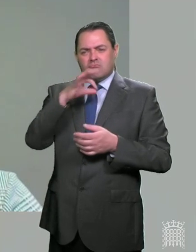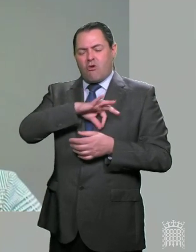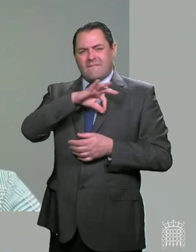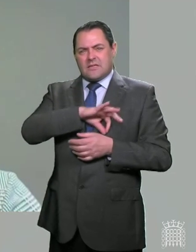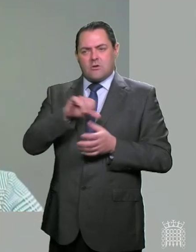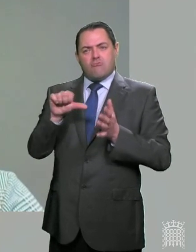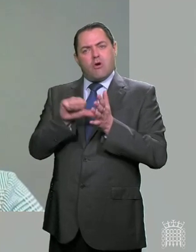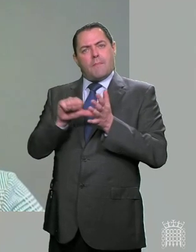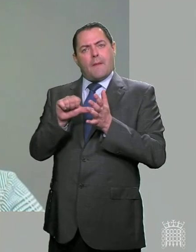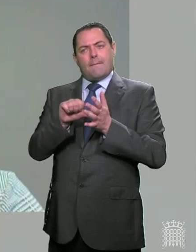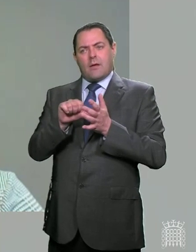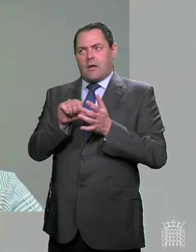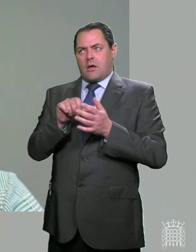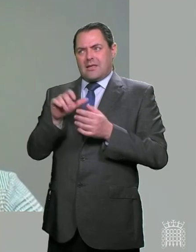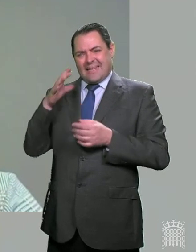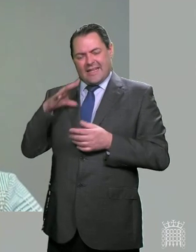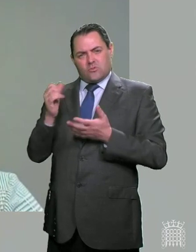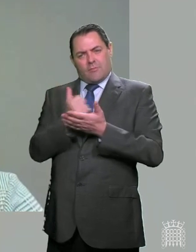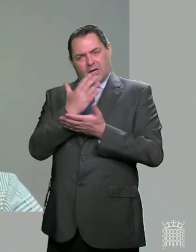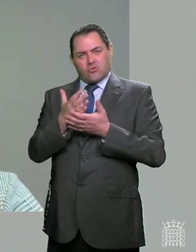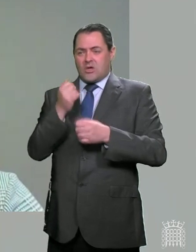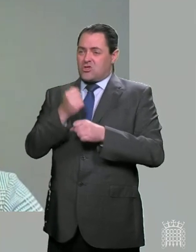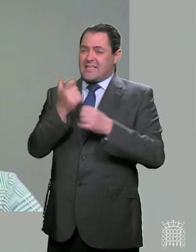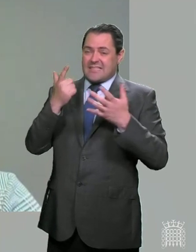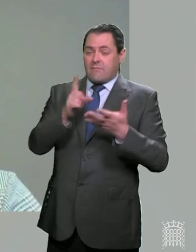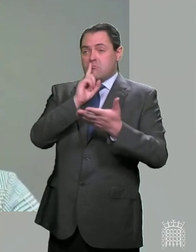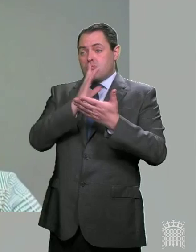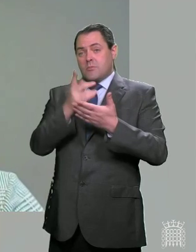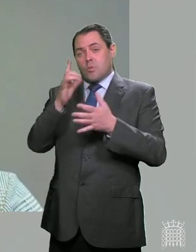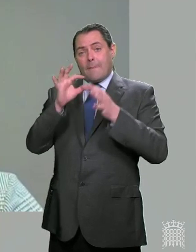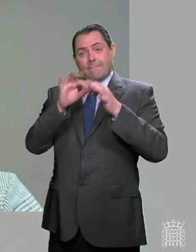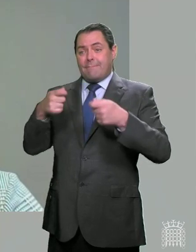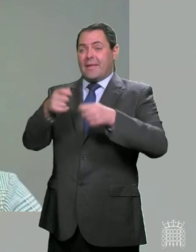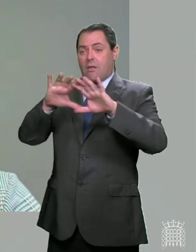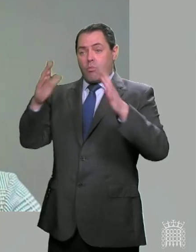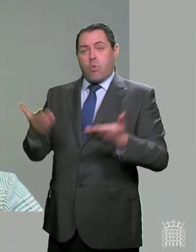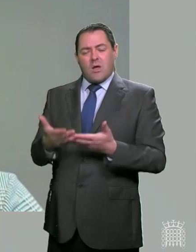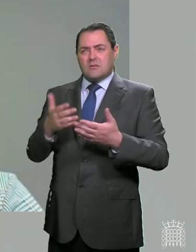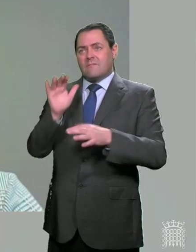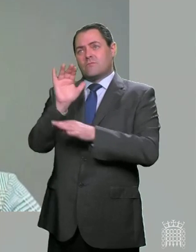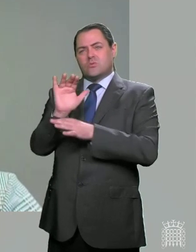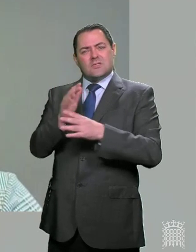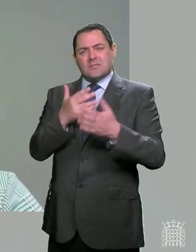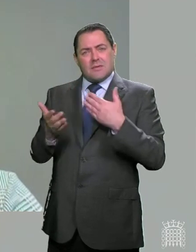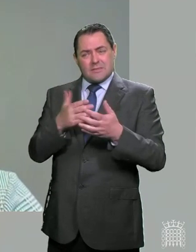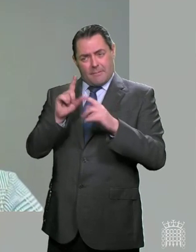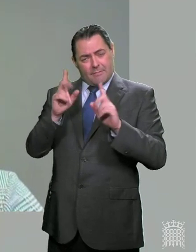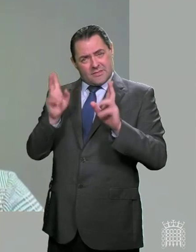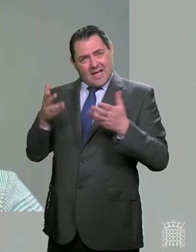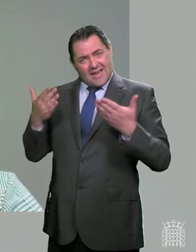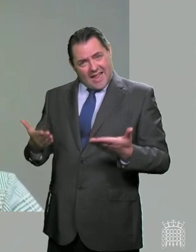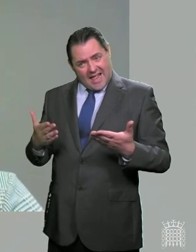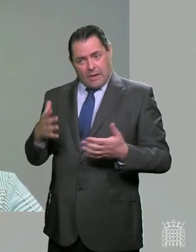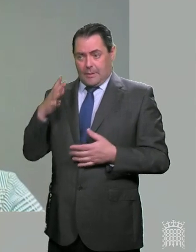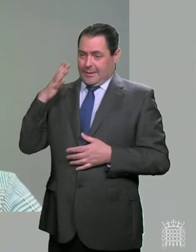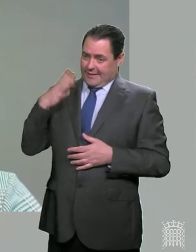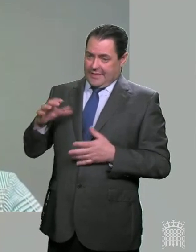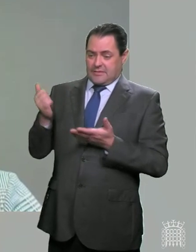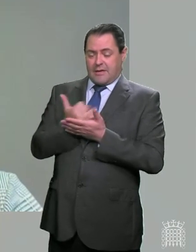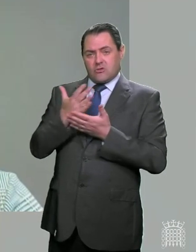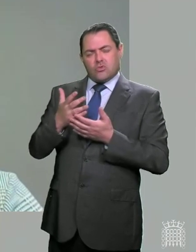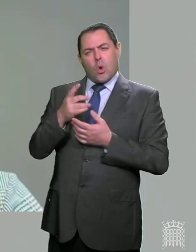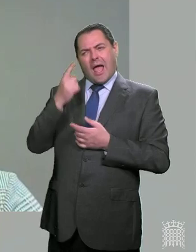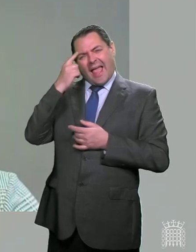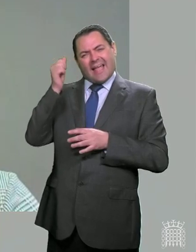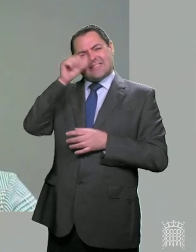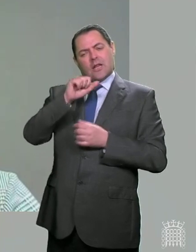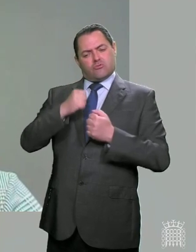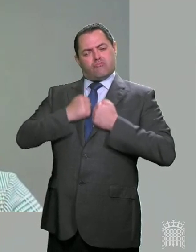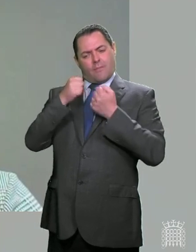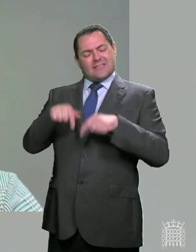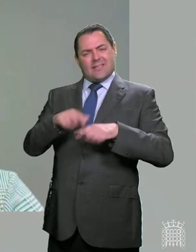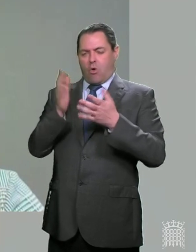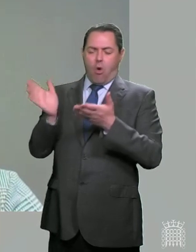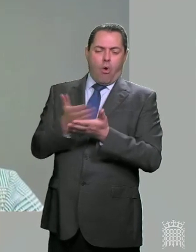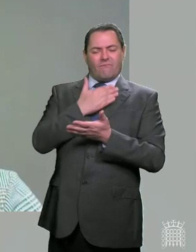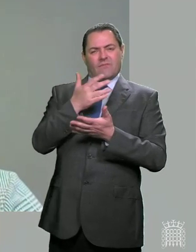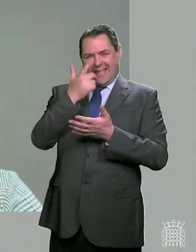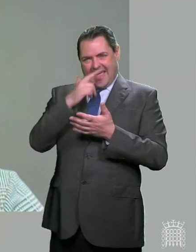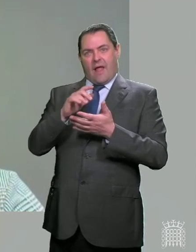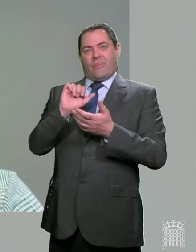Does he therefore understand why it is no use for the G7 to promise 1 billion doses at some point in the future when people are dying now, and when the success of our vaccination programme is under threat from emerging variants now?